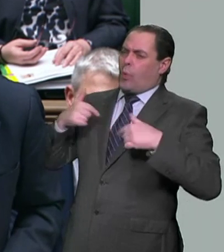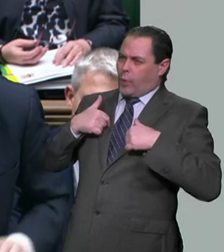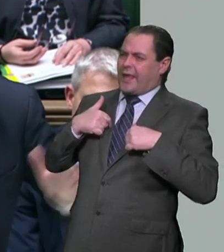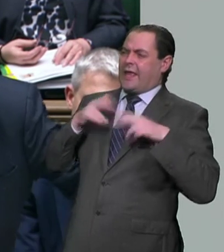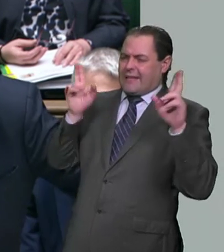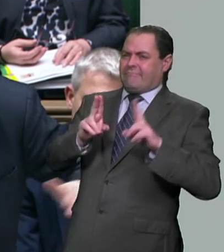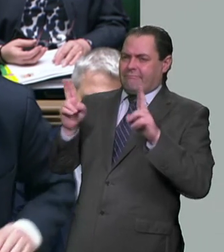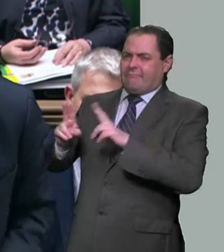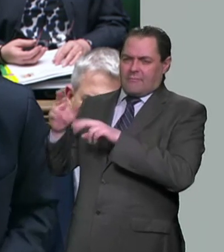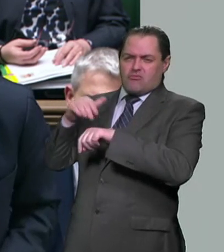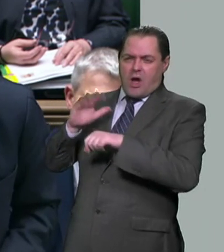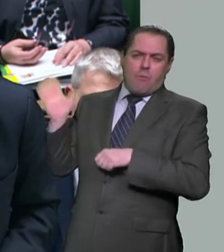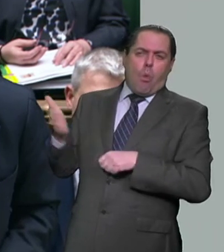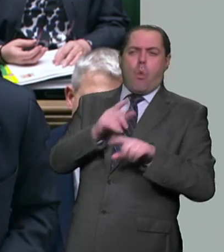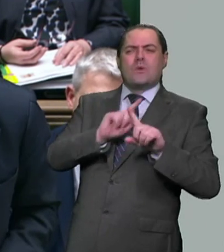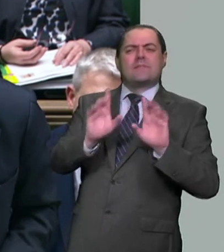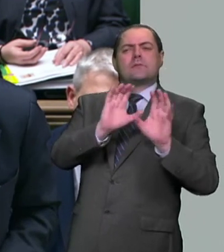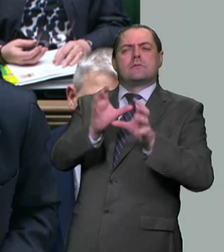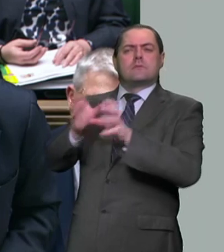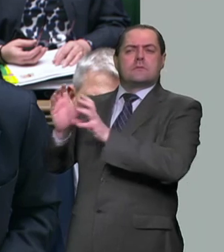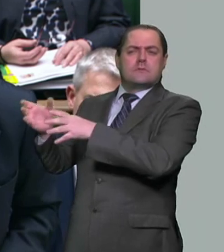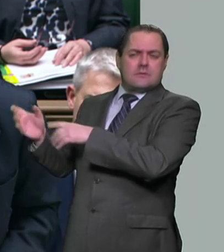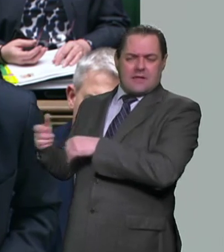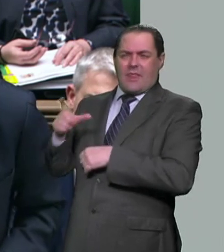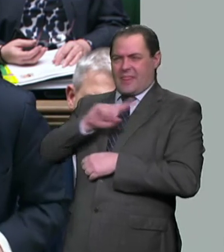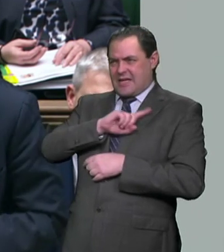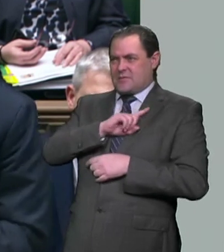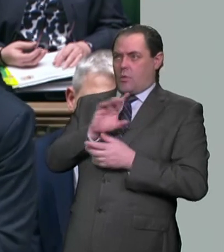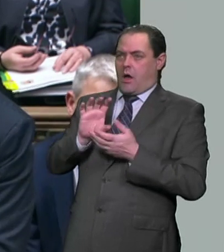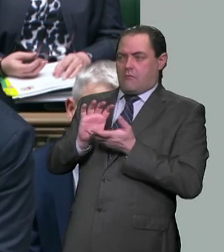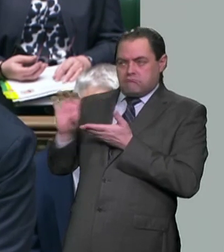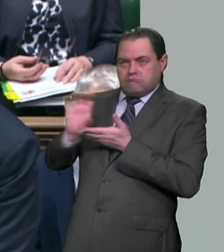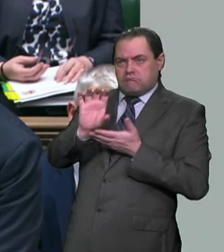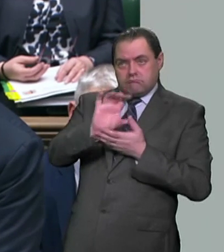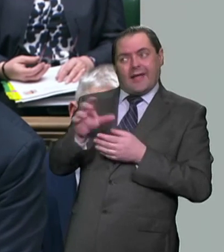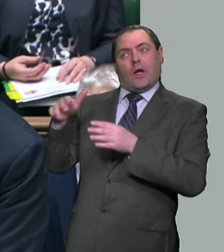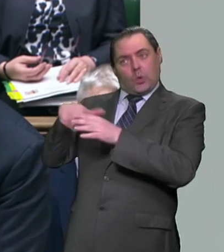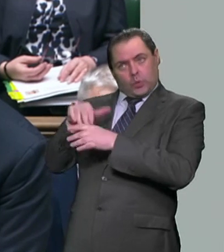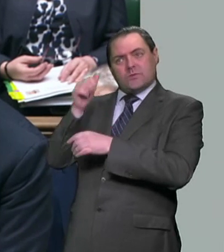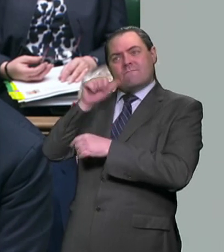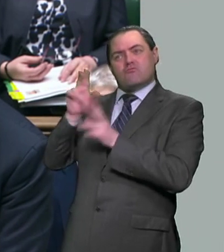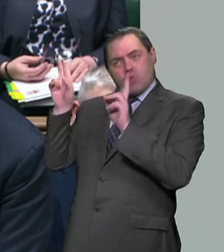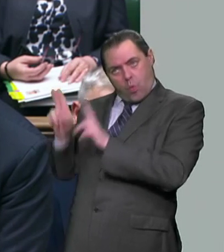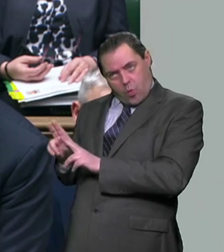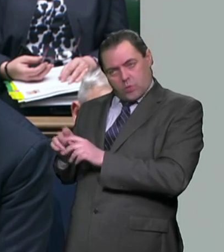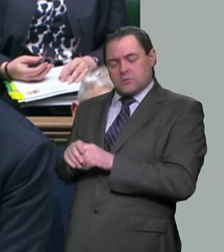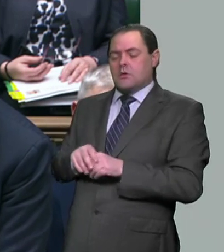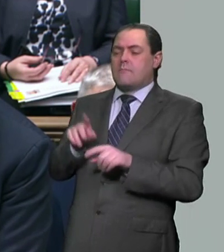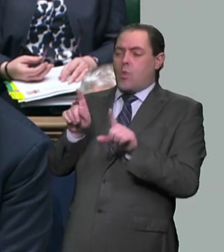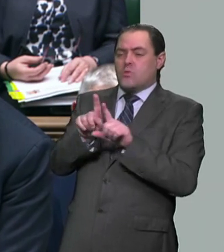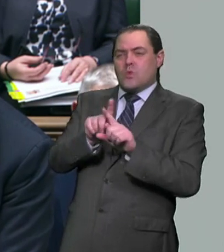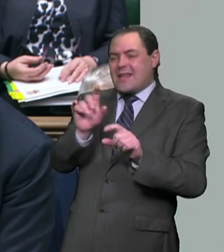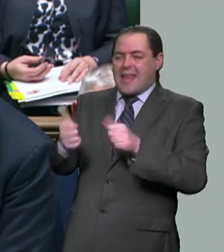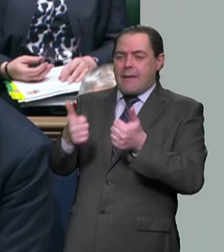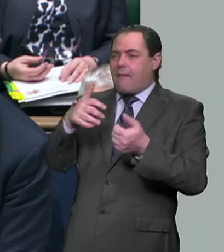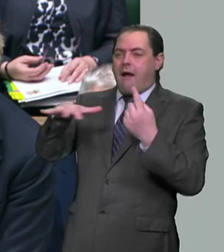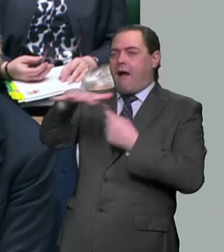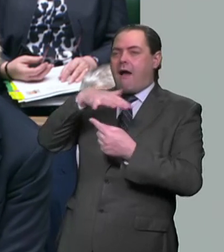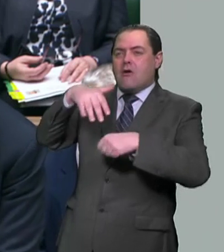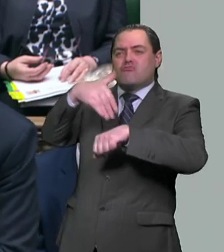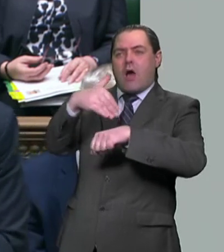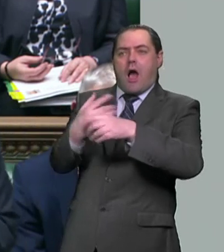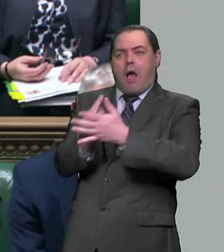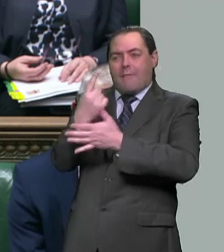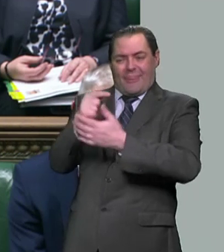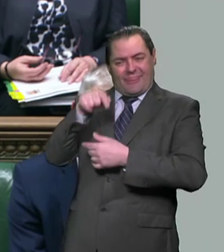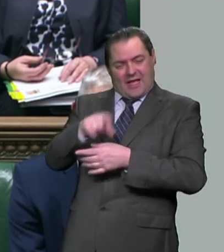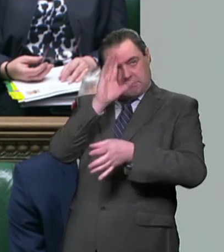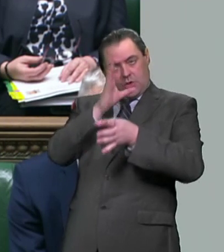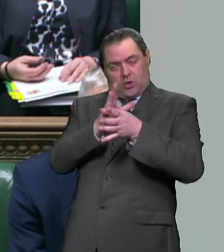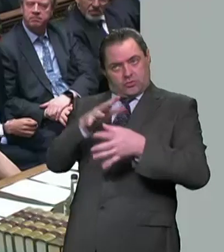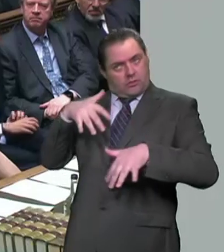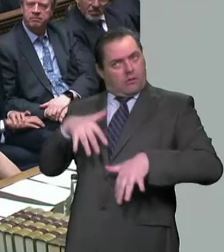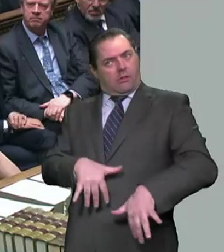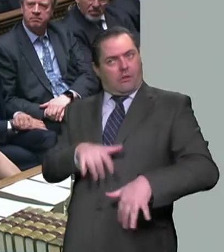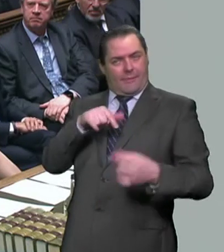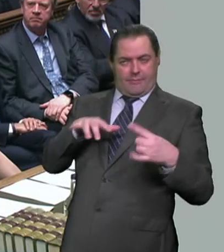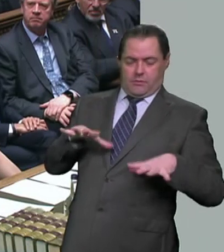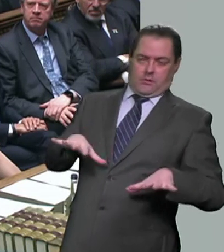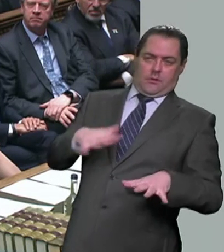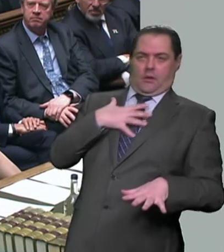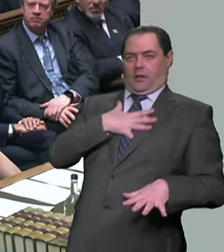That is why we are investing more in tackling fraud, but we are also tackling the neighbourhood crime that does such massive psychological damage to people in this country.